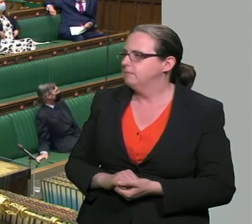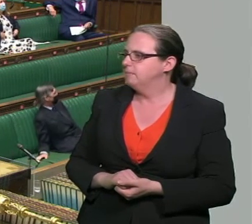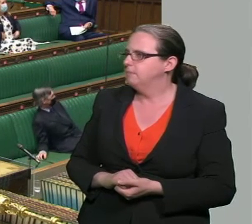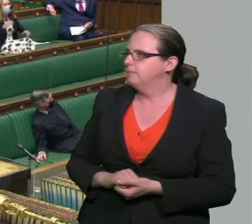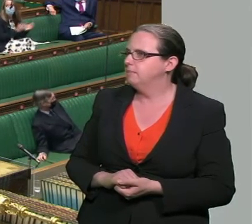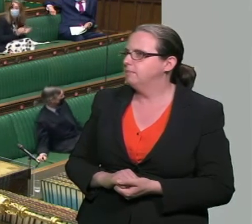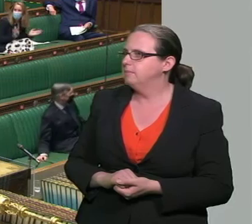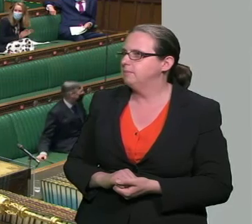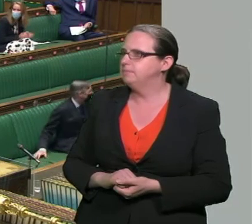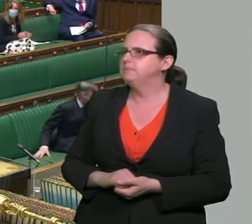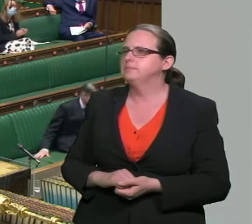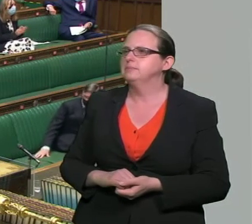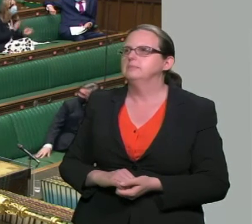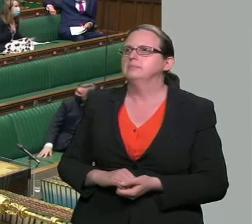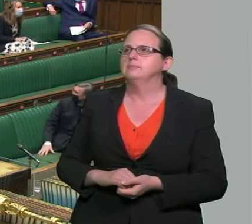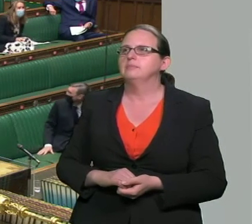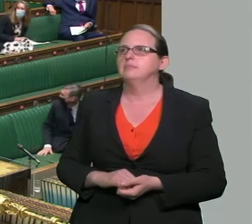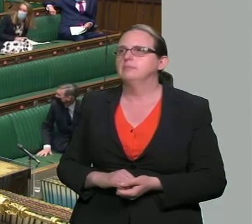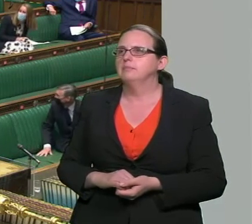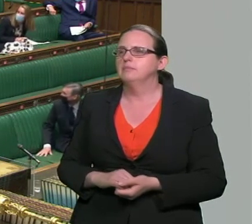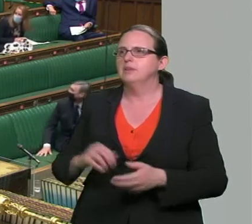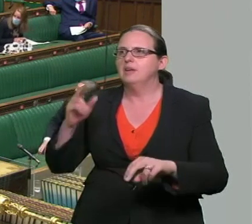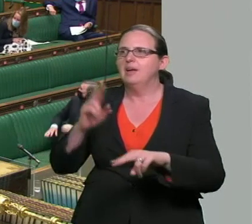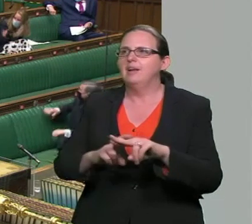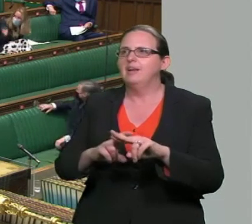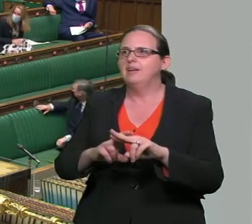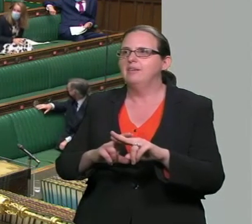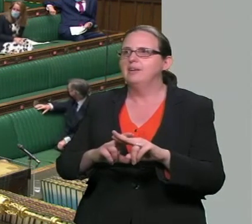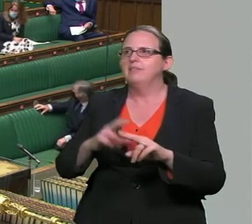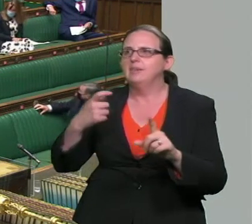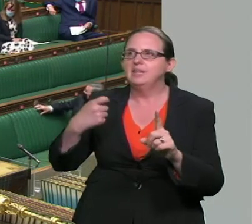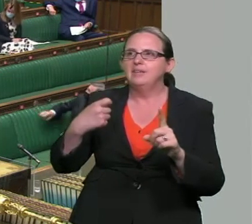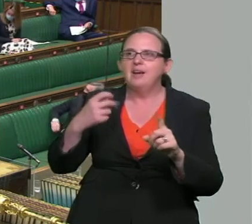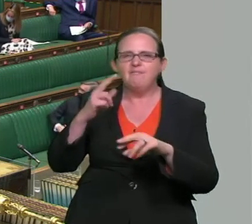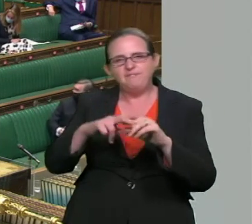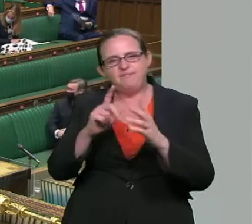Thank you, Mr Speaker. You have made me slightly older.